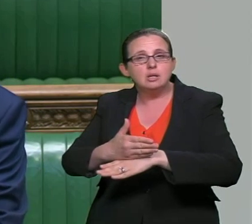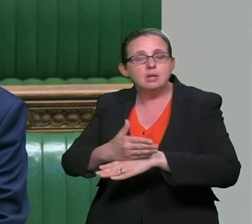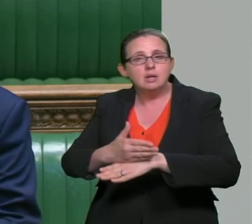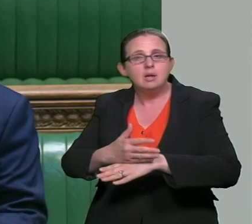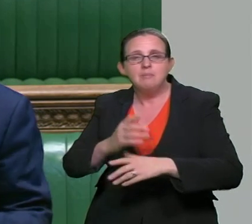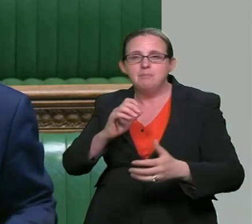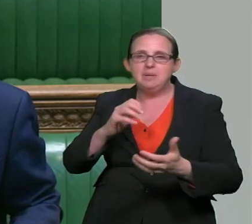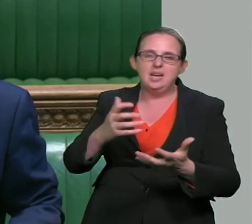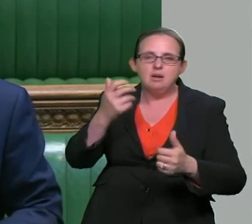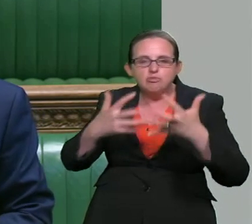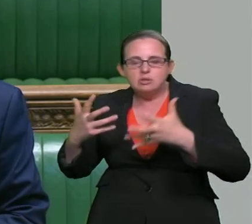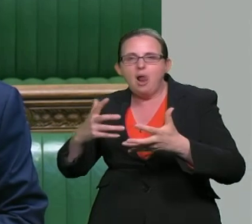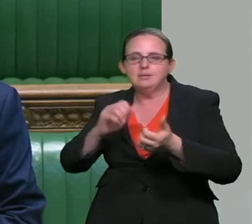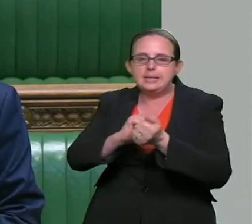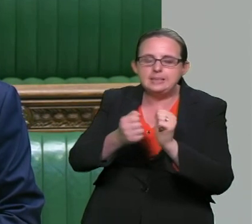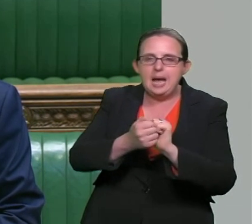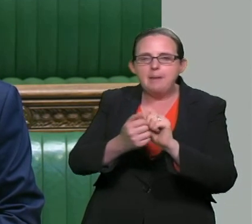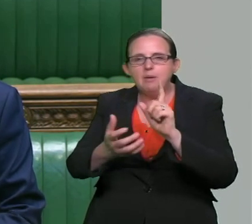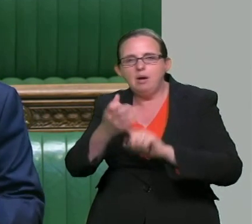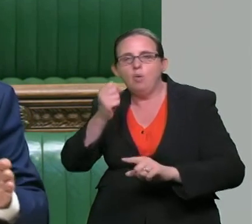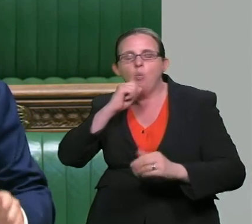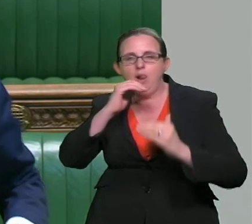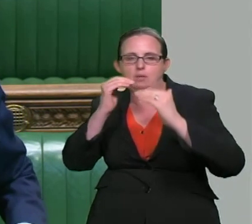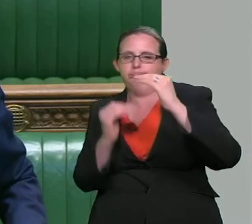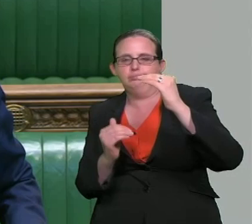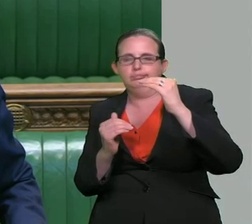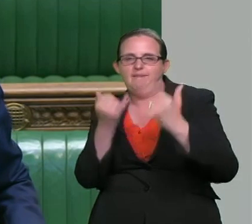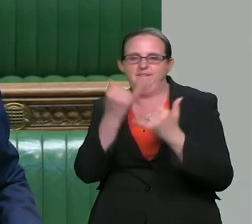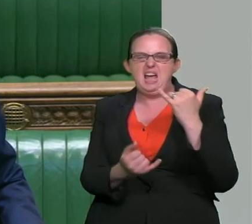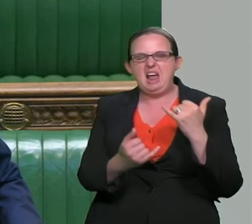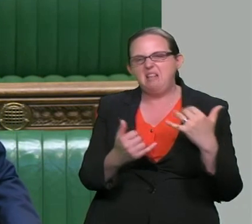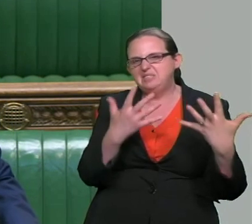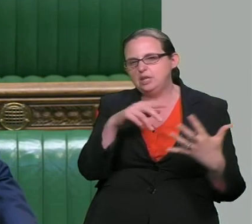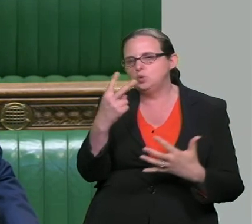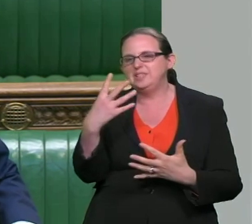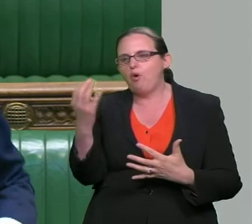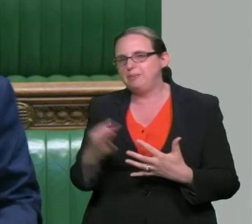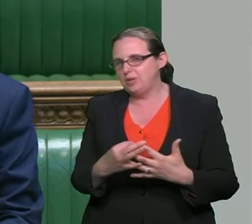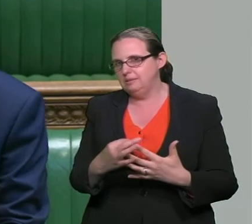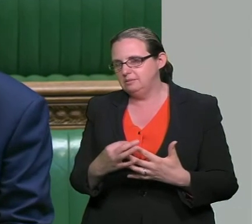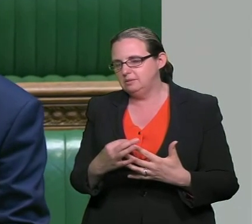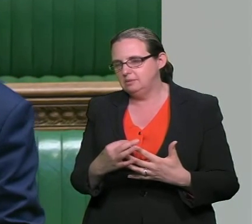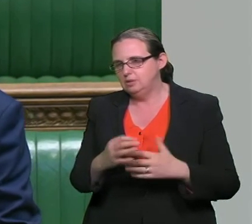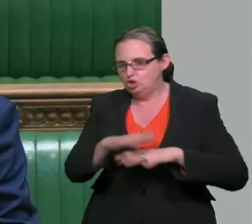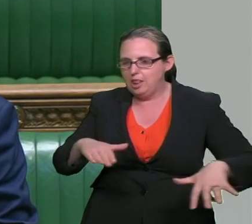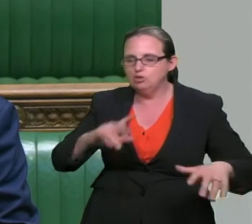That was on a slide shown to the Prime Minister last week. He talks about the various measures, so let us look at this more closely.